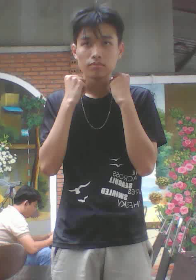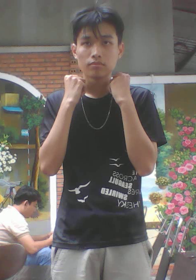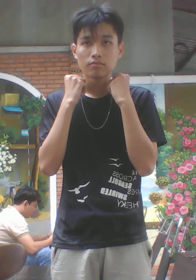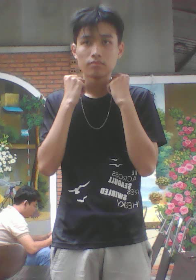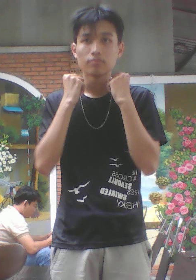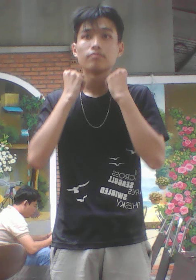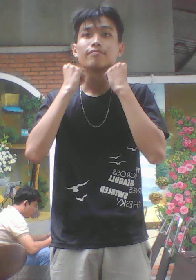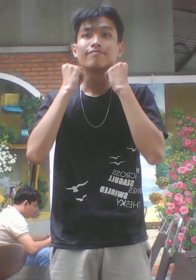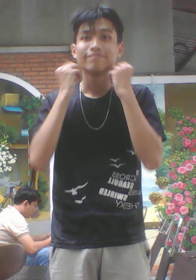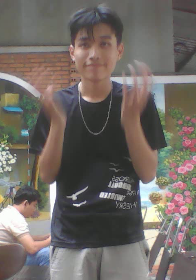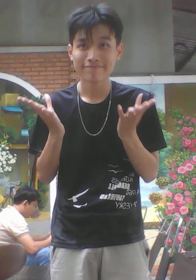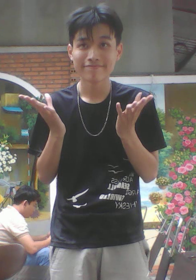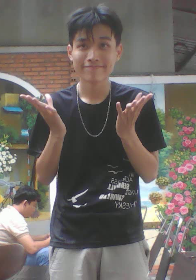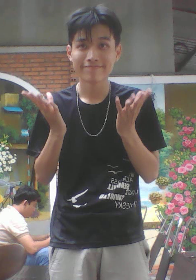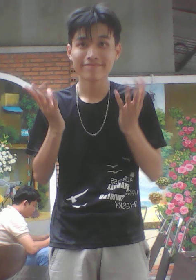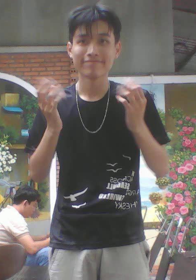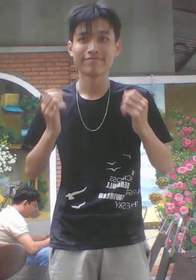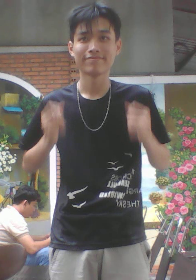cam on